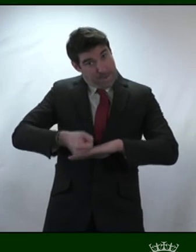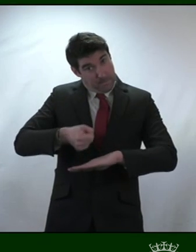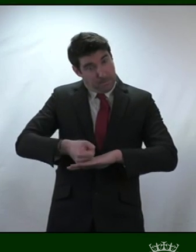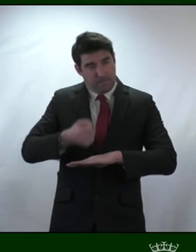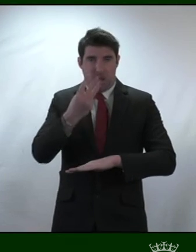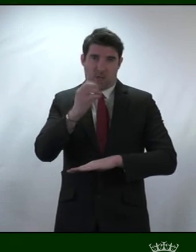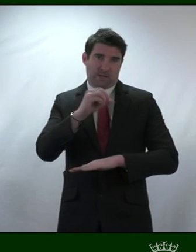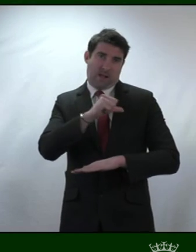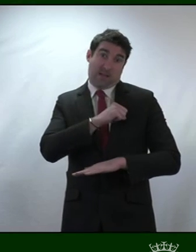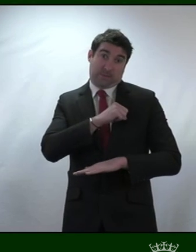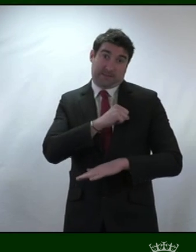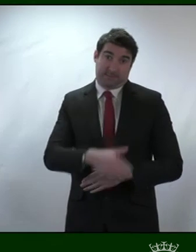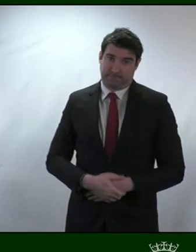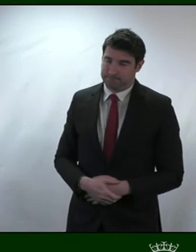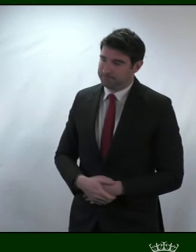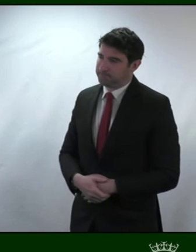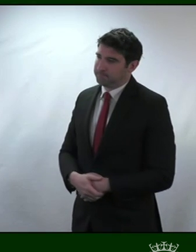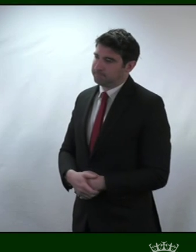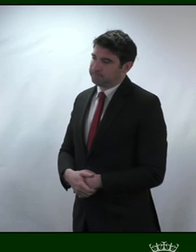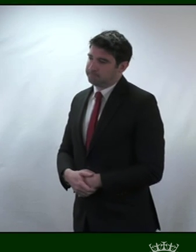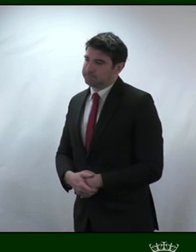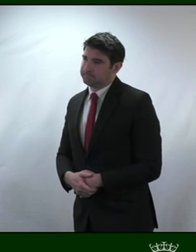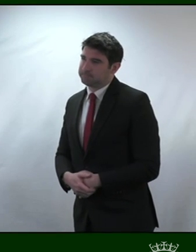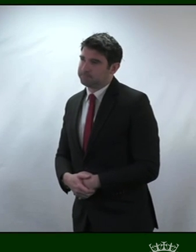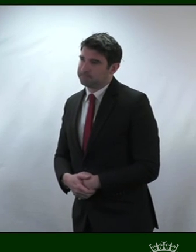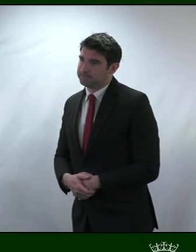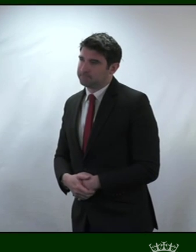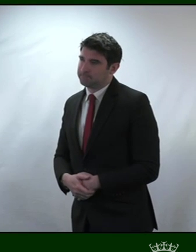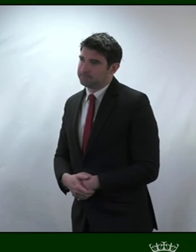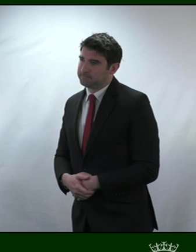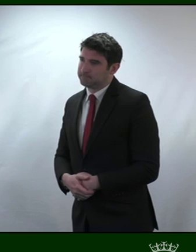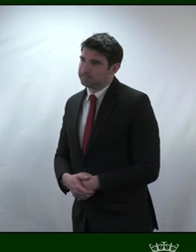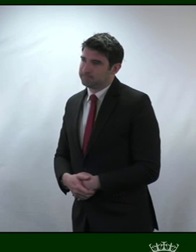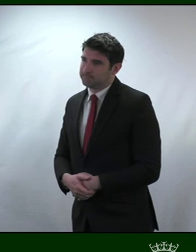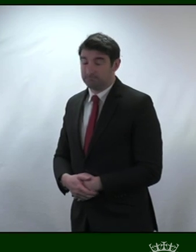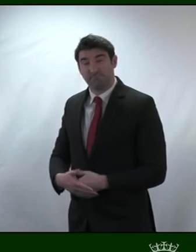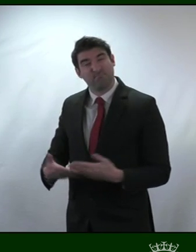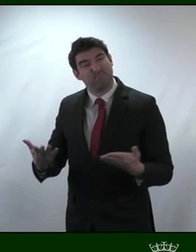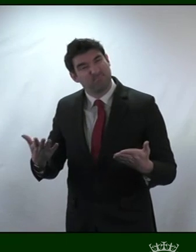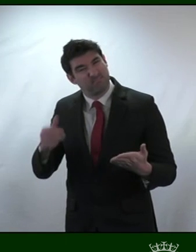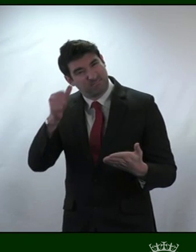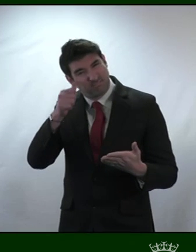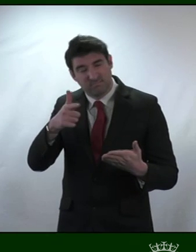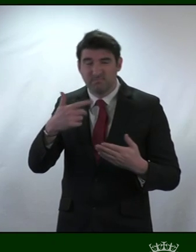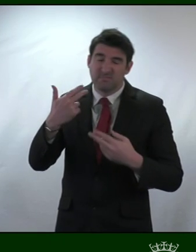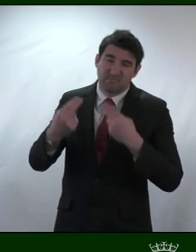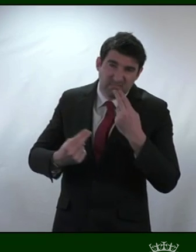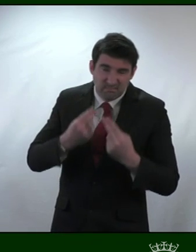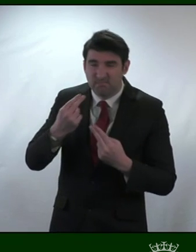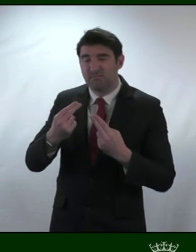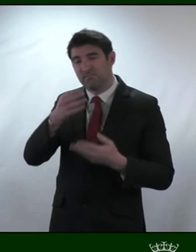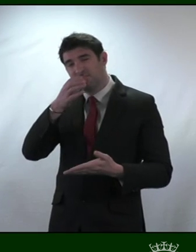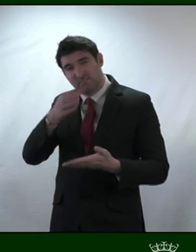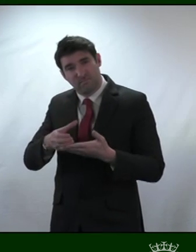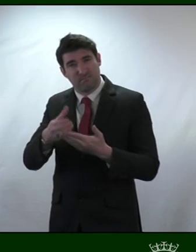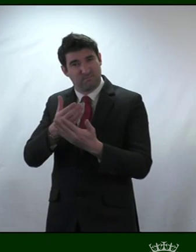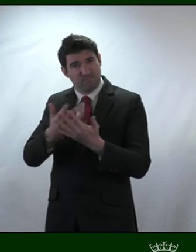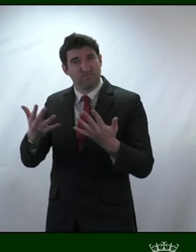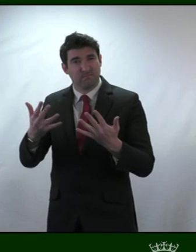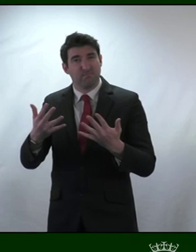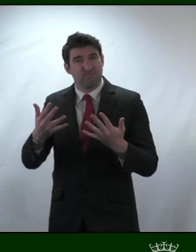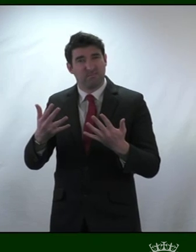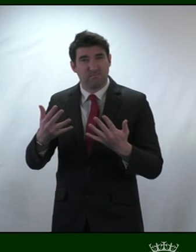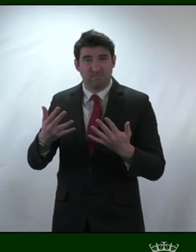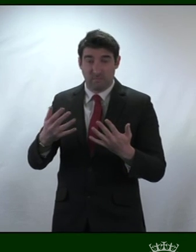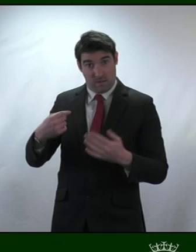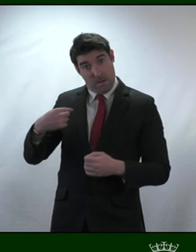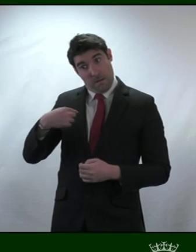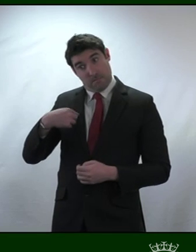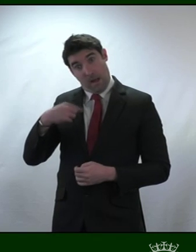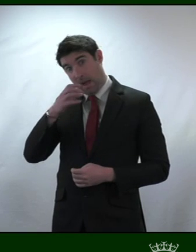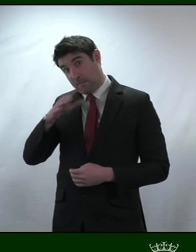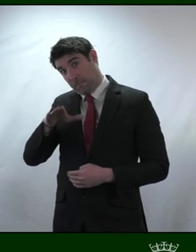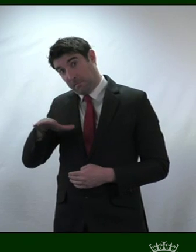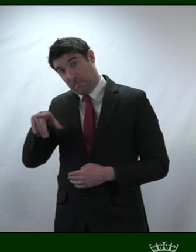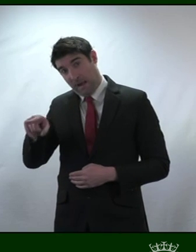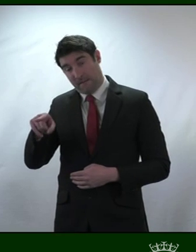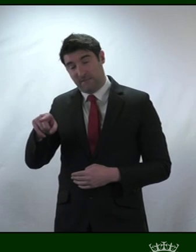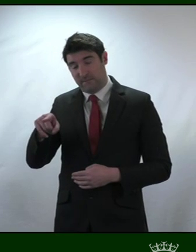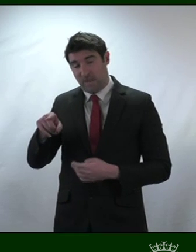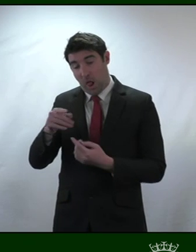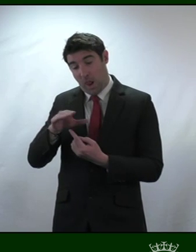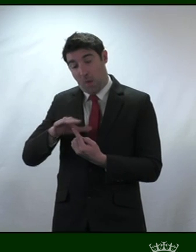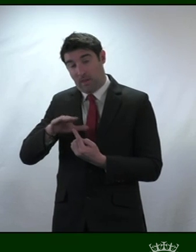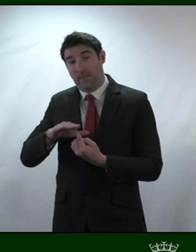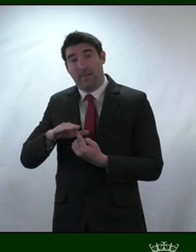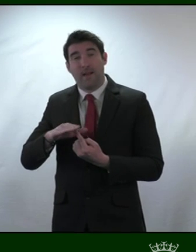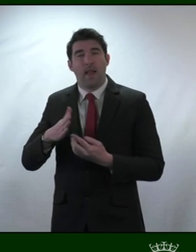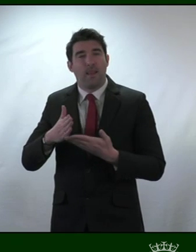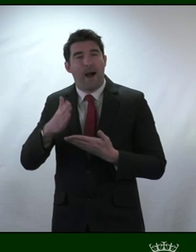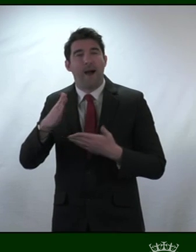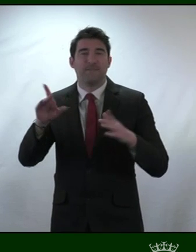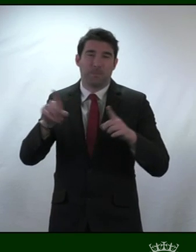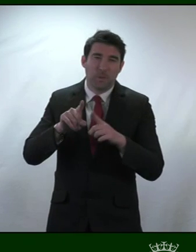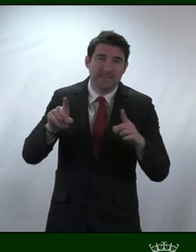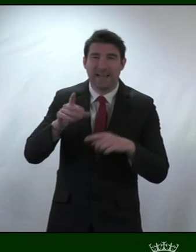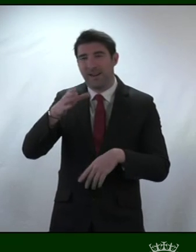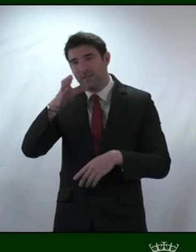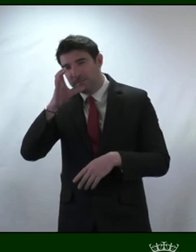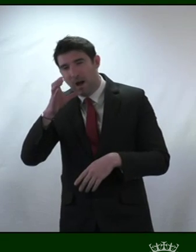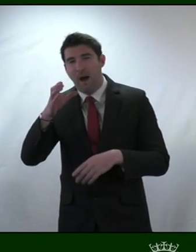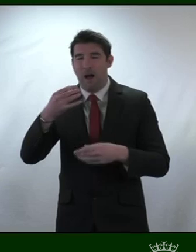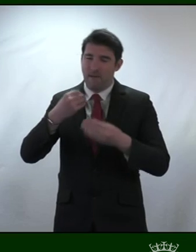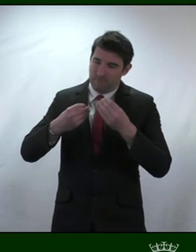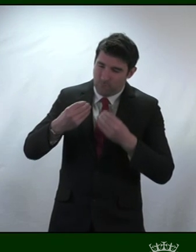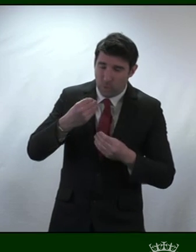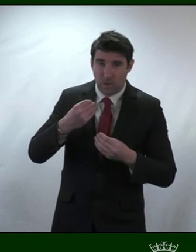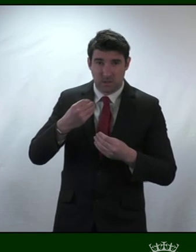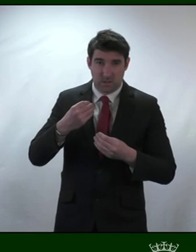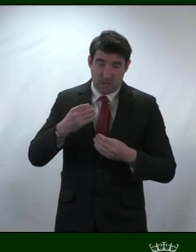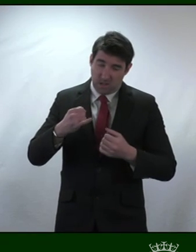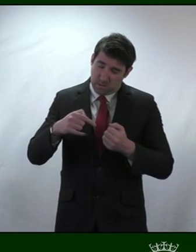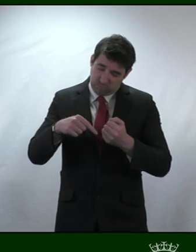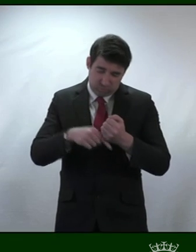The hospitality sector, and in particular pubs in my constituency such as the Black Bull in Blaydon, a wet pub with a fine live local music tradition, has been devastated by the restrictions placed on it, in our case since September.